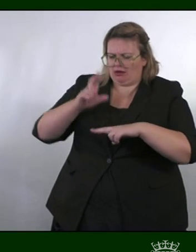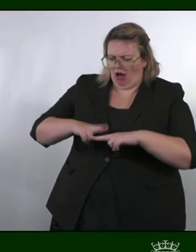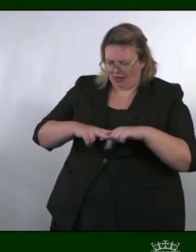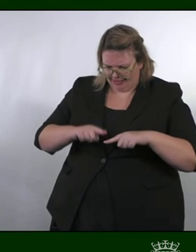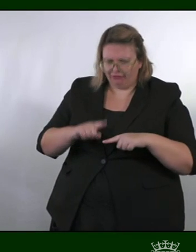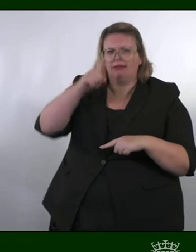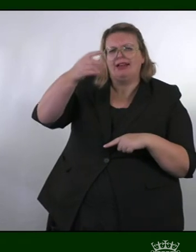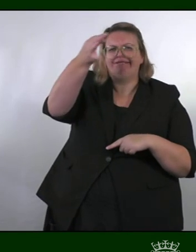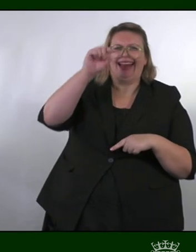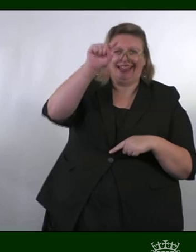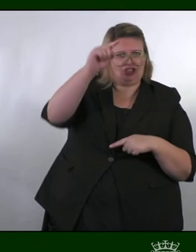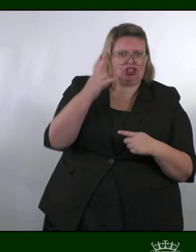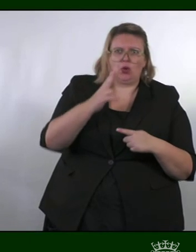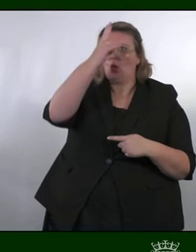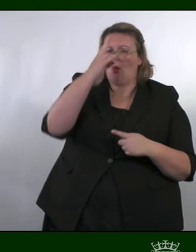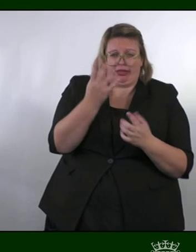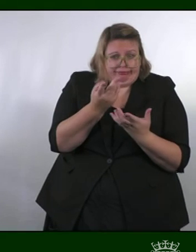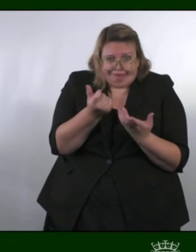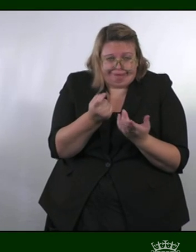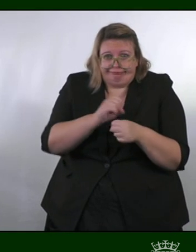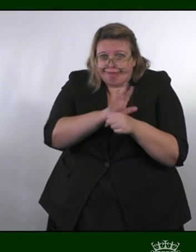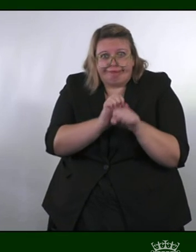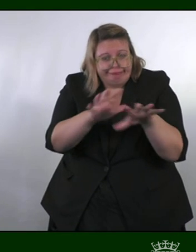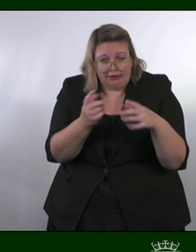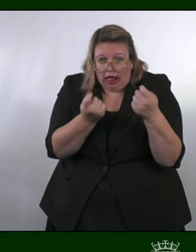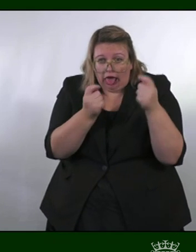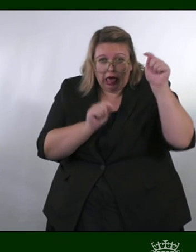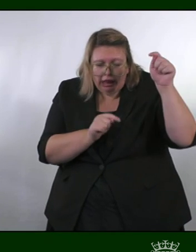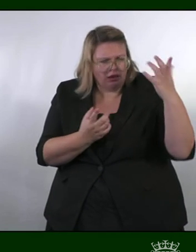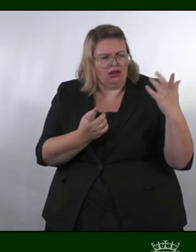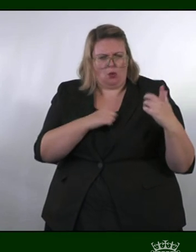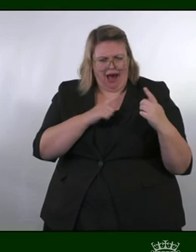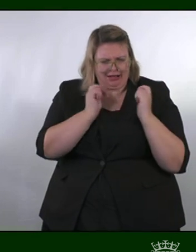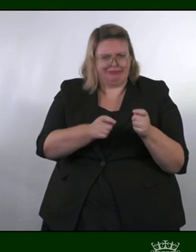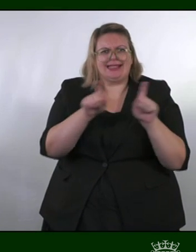Last week, my right hon. Friend agreed that a shared responsibility is the way to tackle this pandemic.